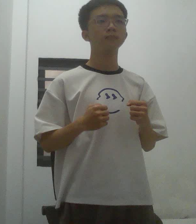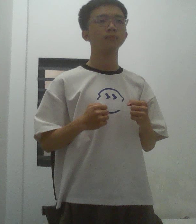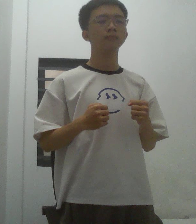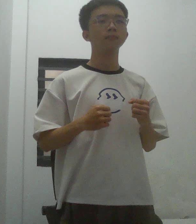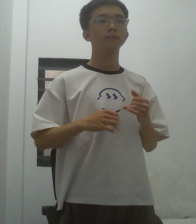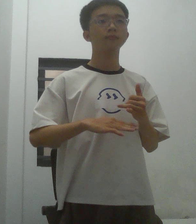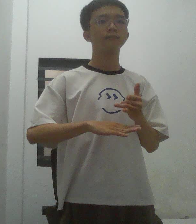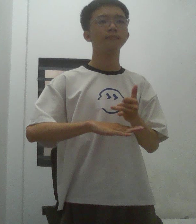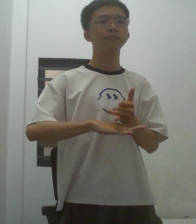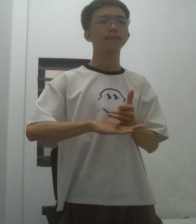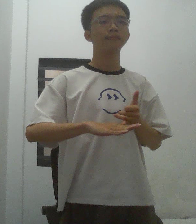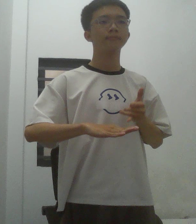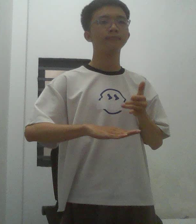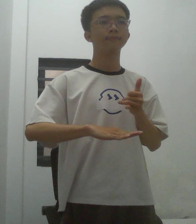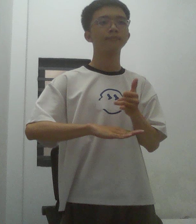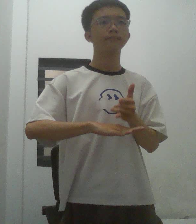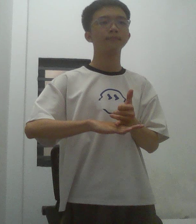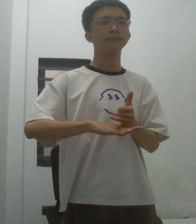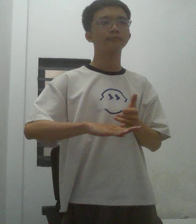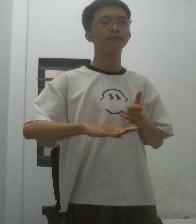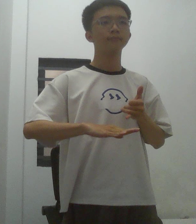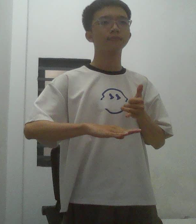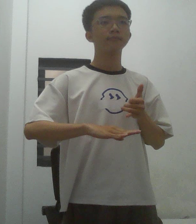cuoi tuan